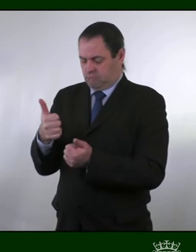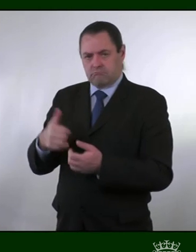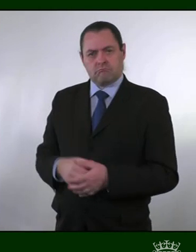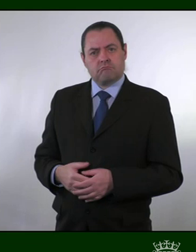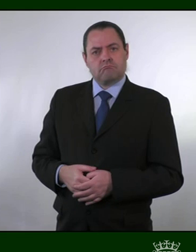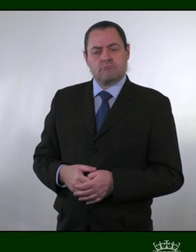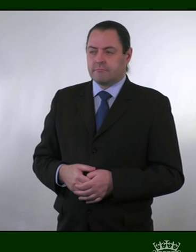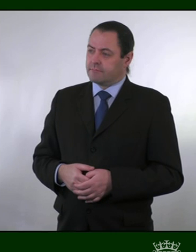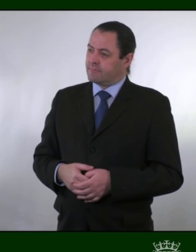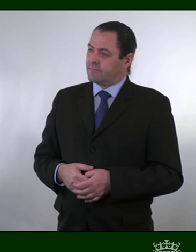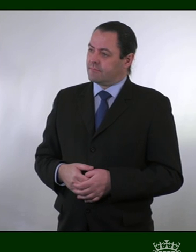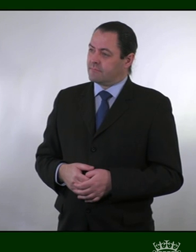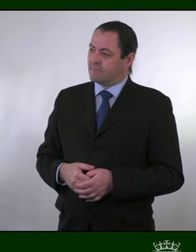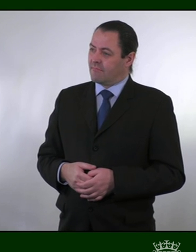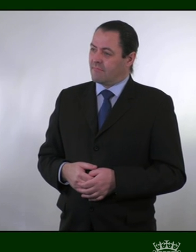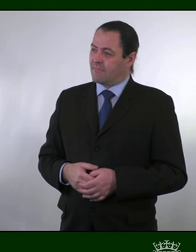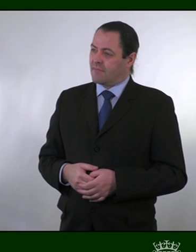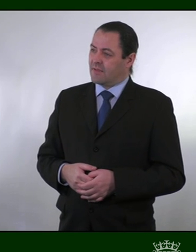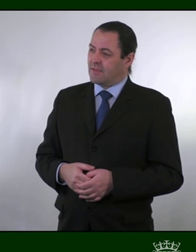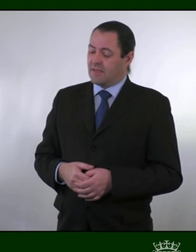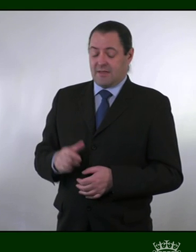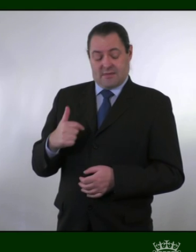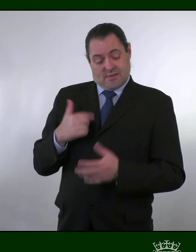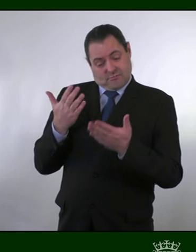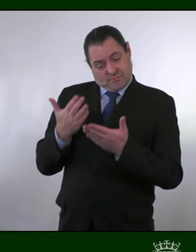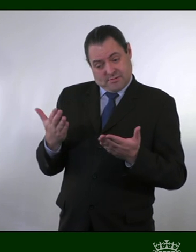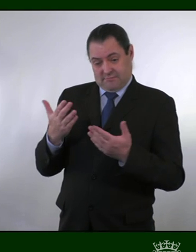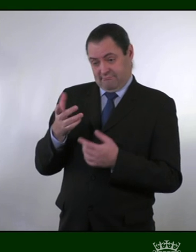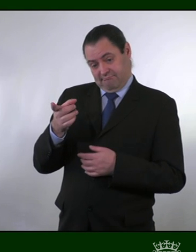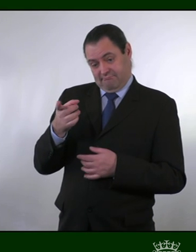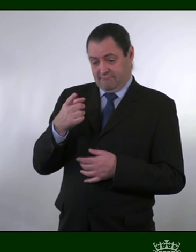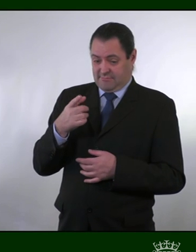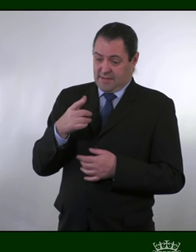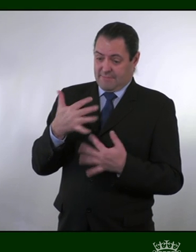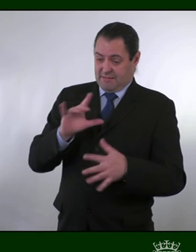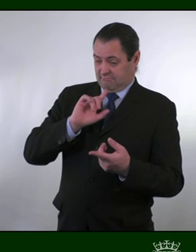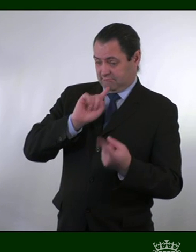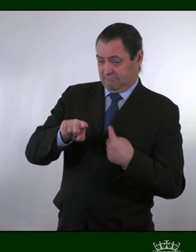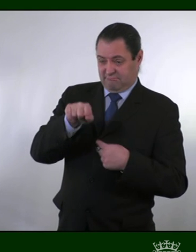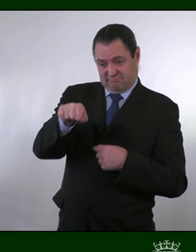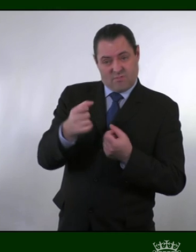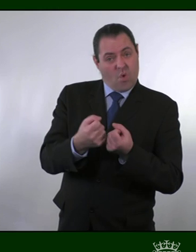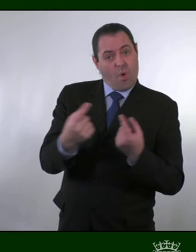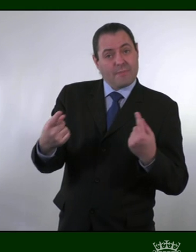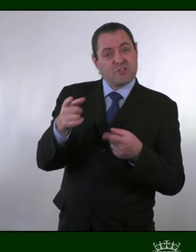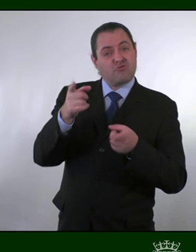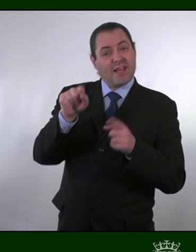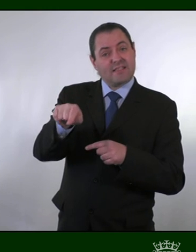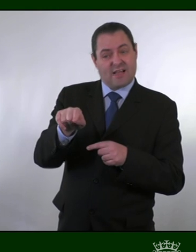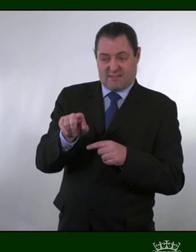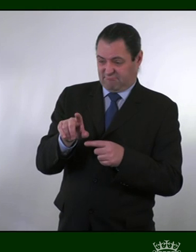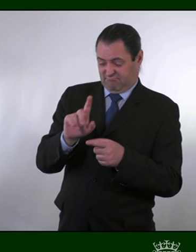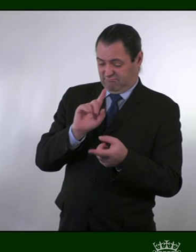I respectfully refer the right hon. Gentleman to the answer I gave to the Leader of the Opposition.